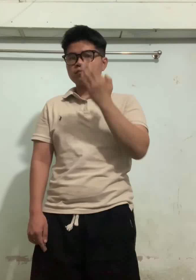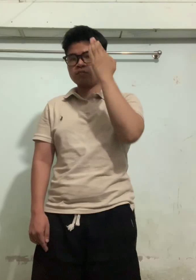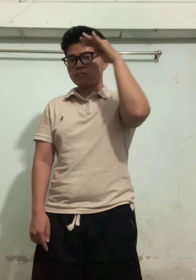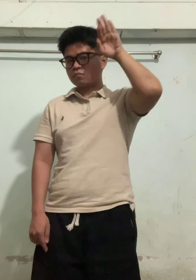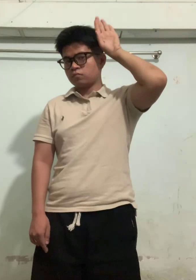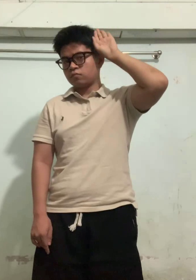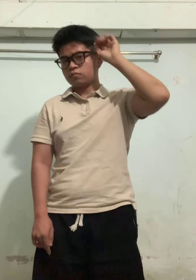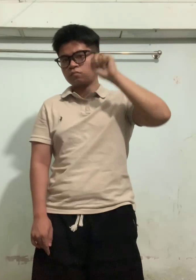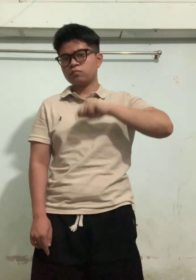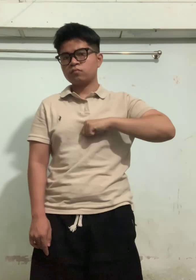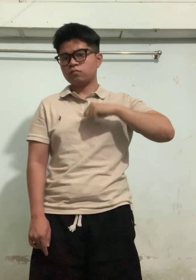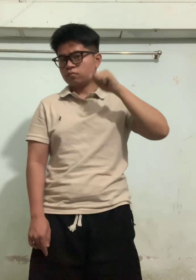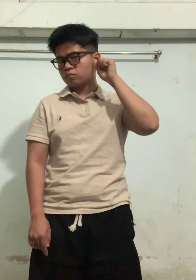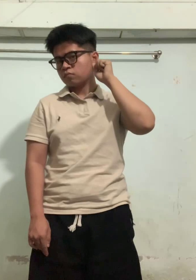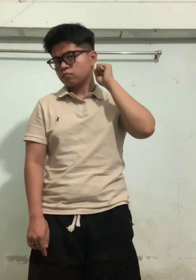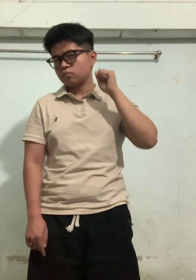thay co